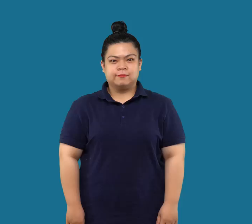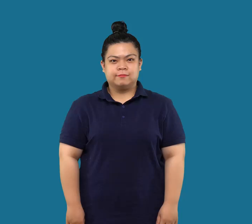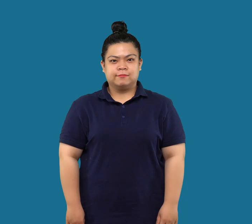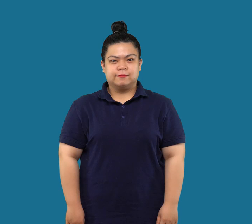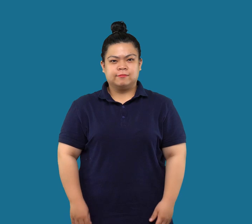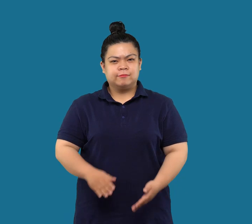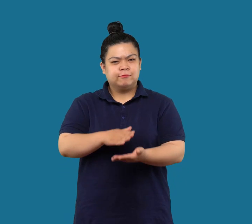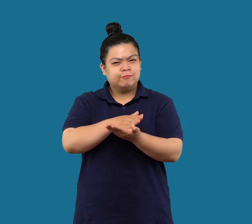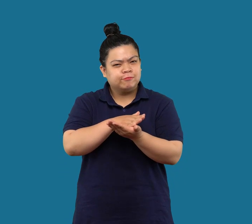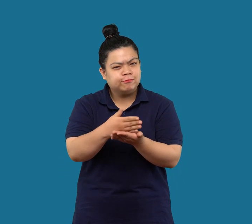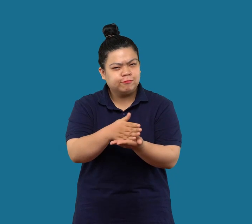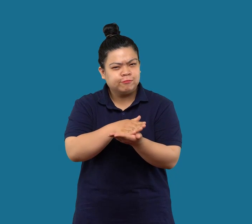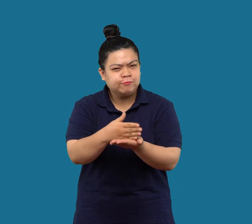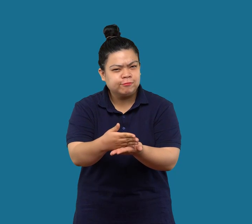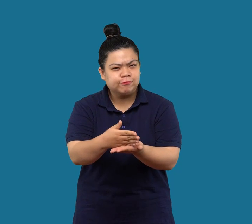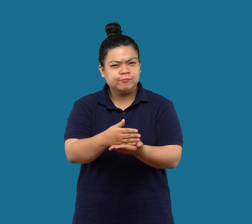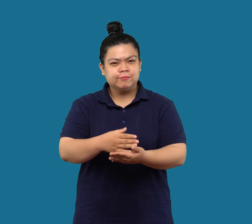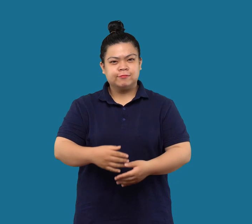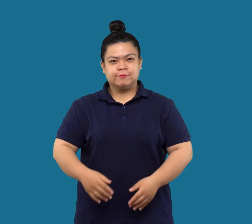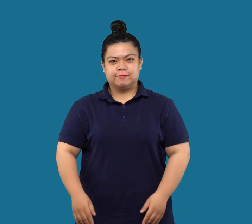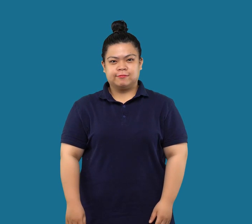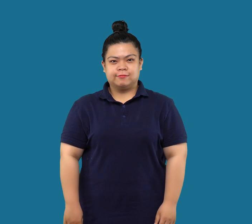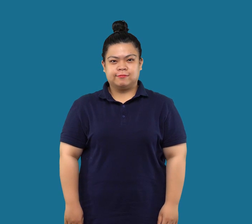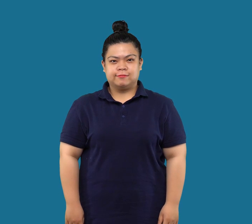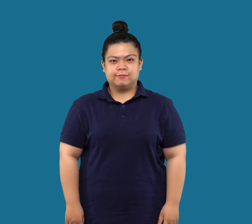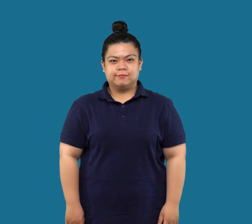san sẻ